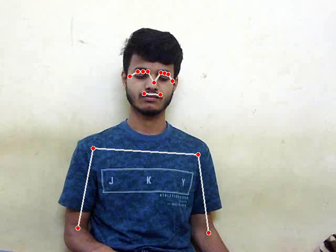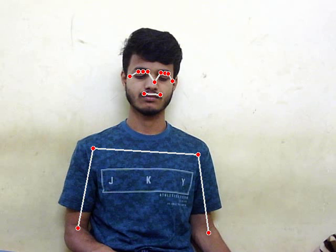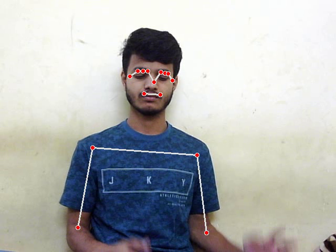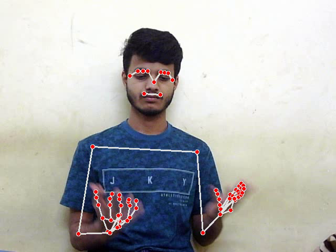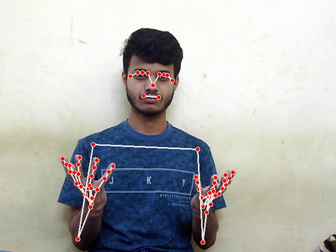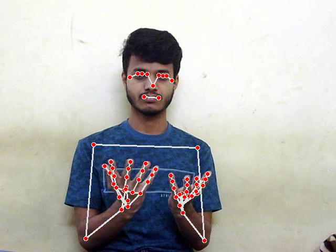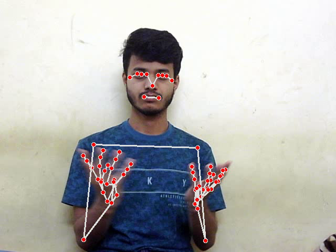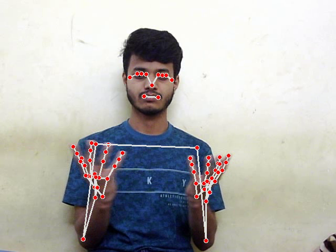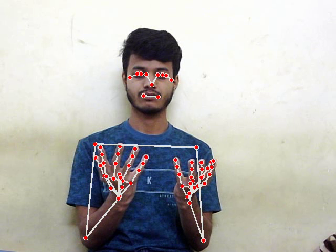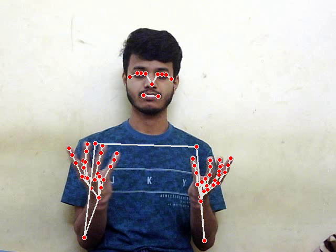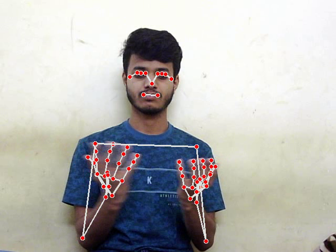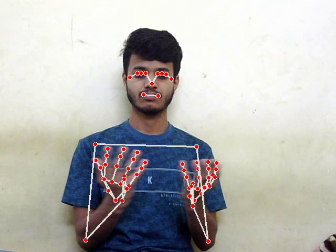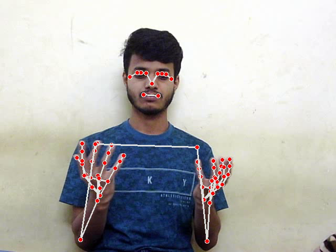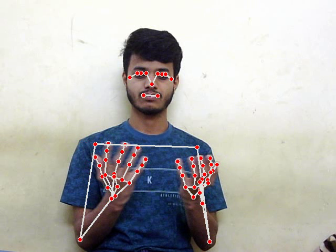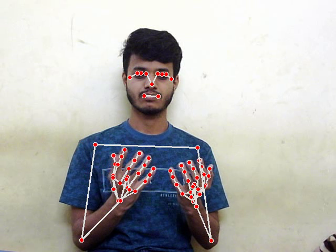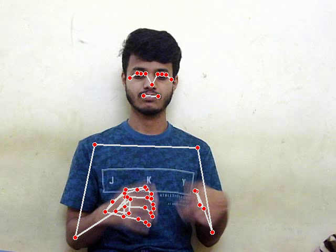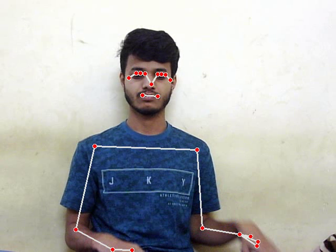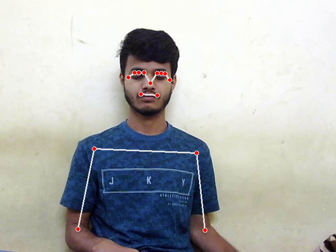what